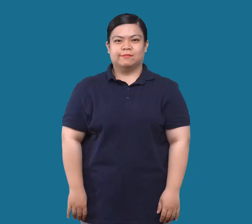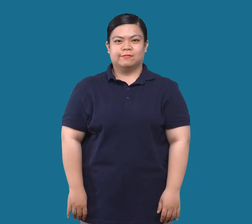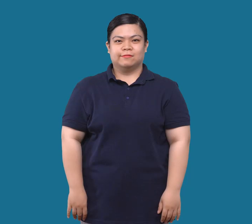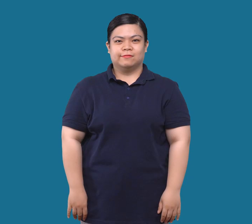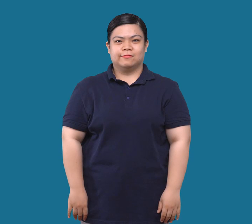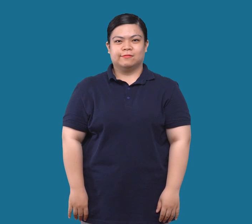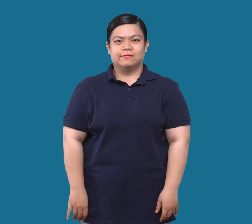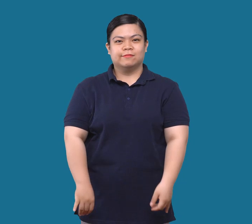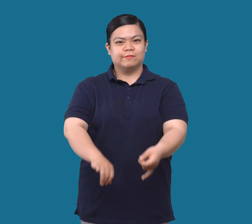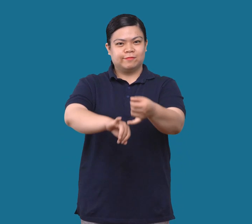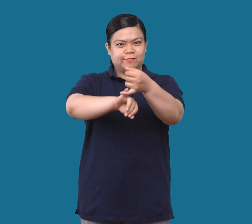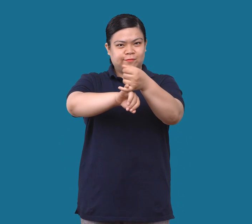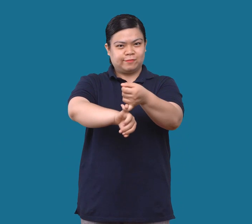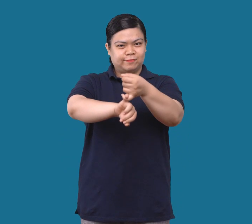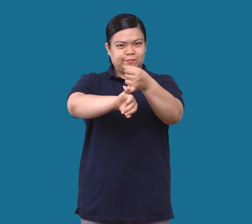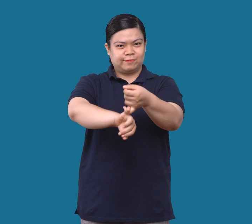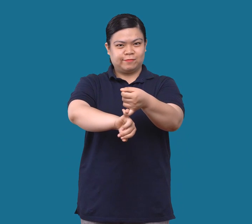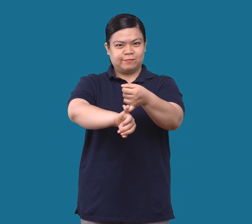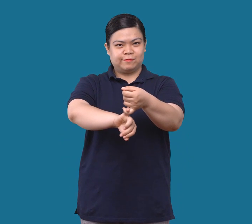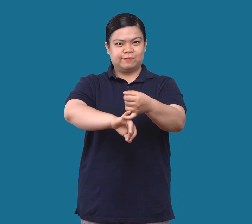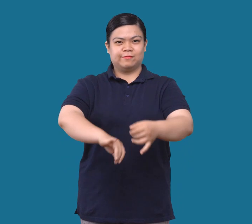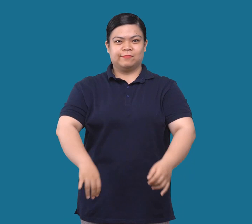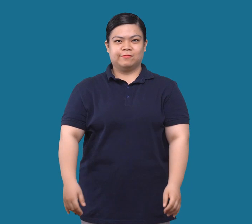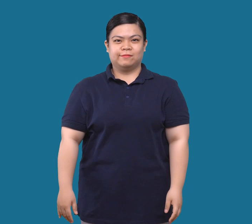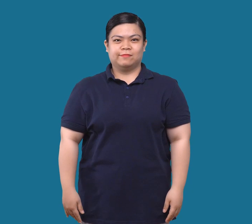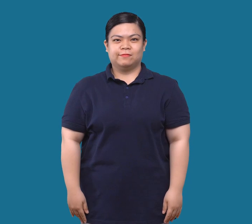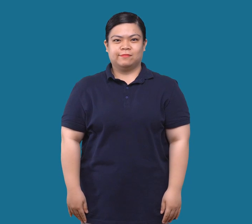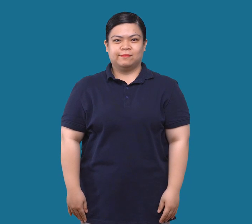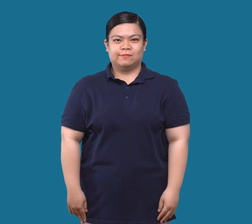Sóc Trăng